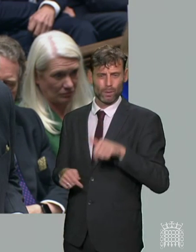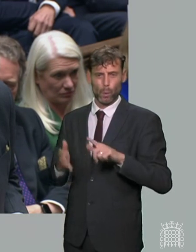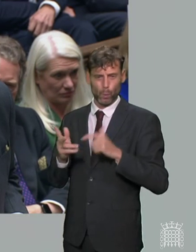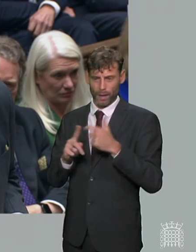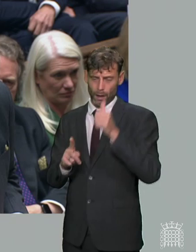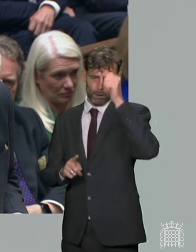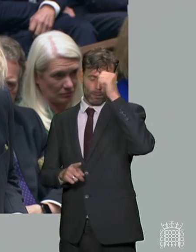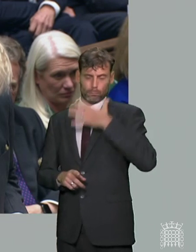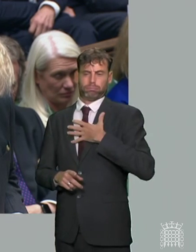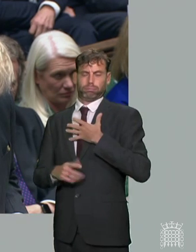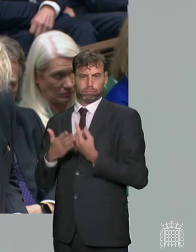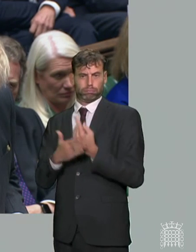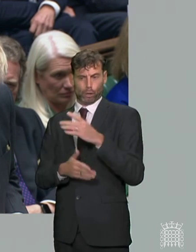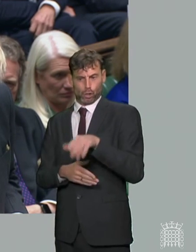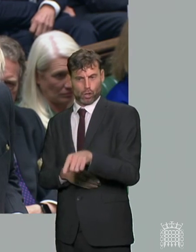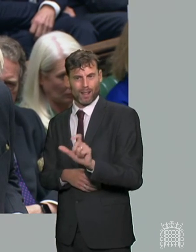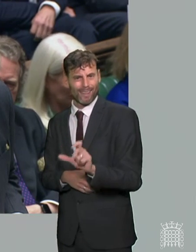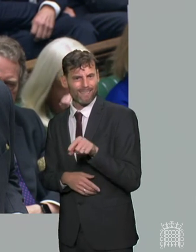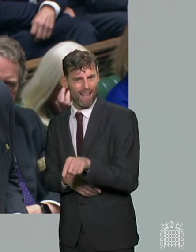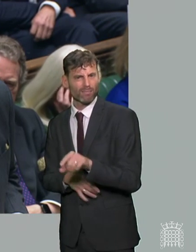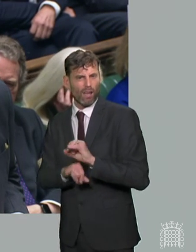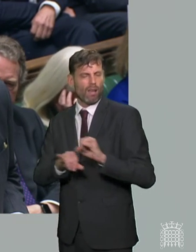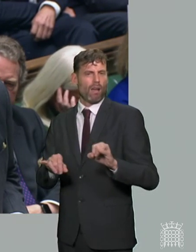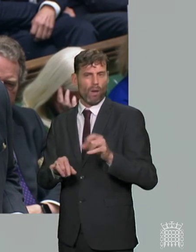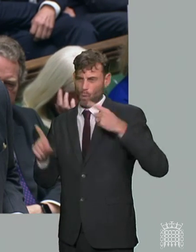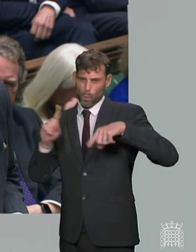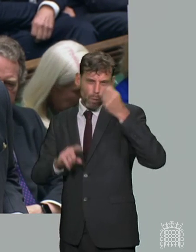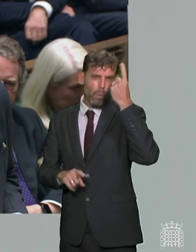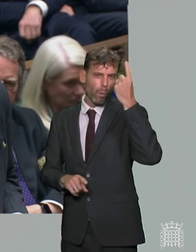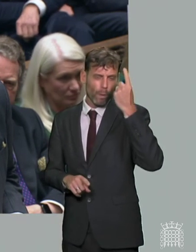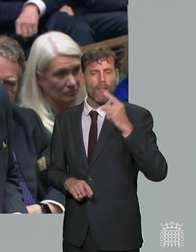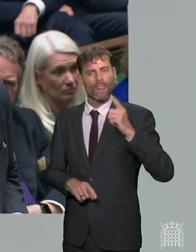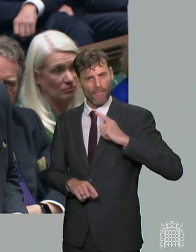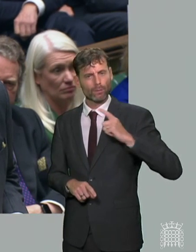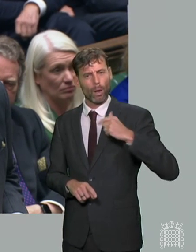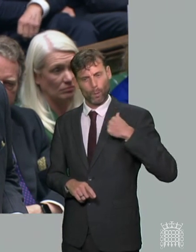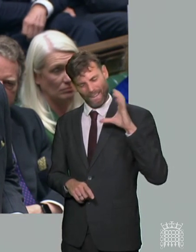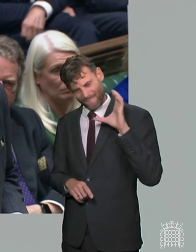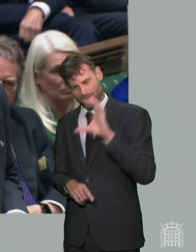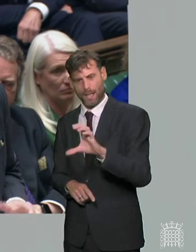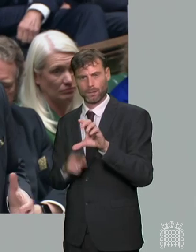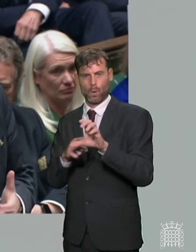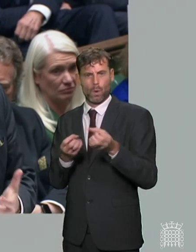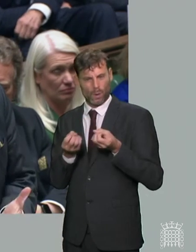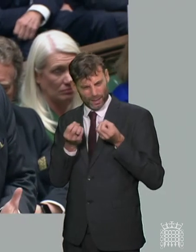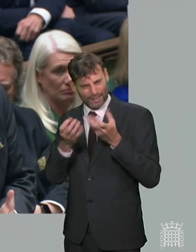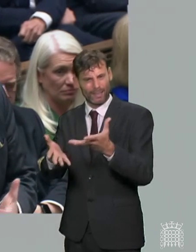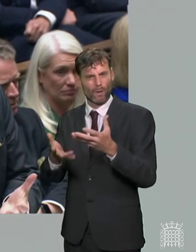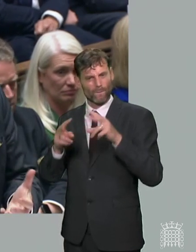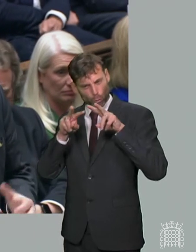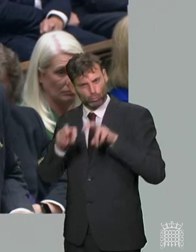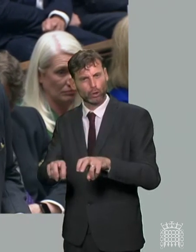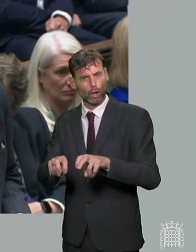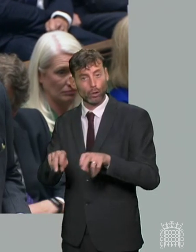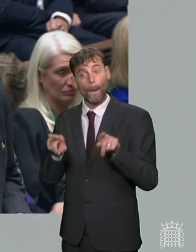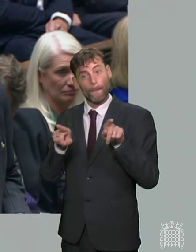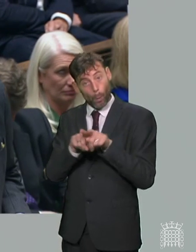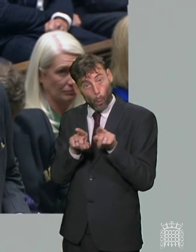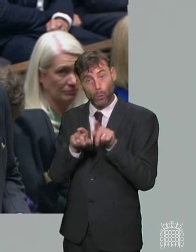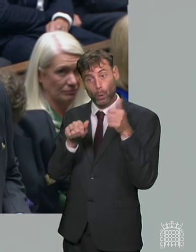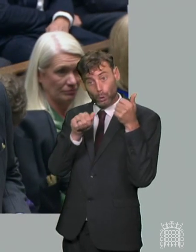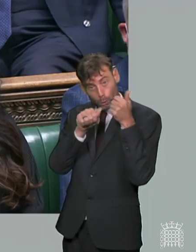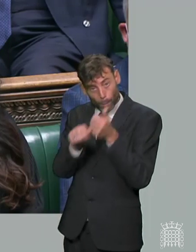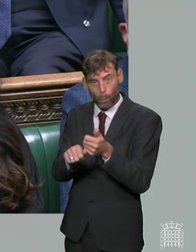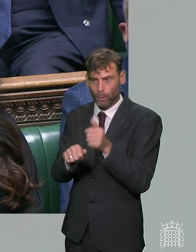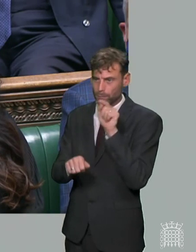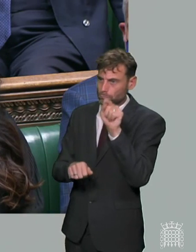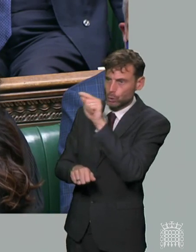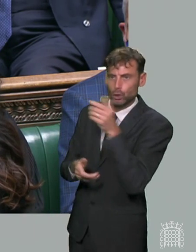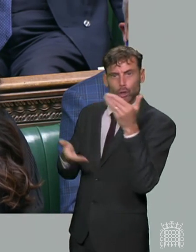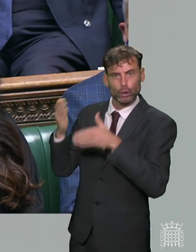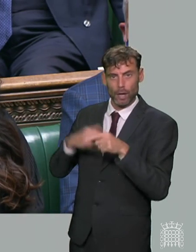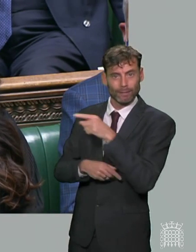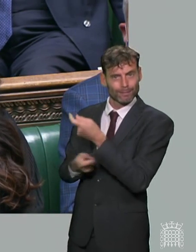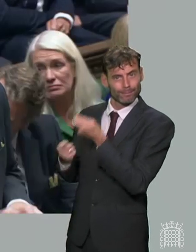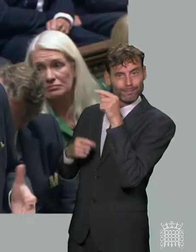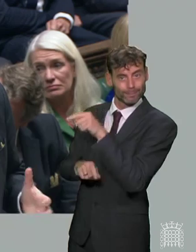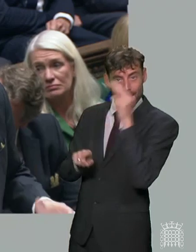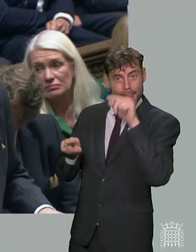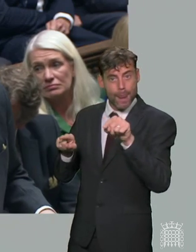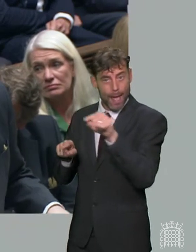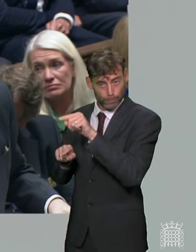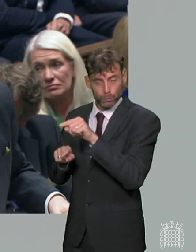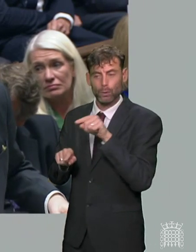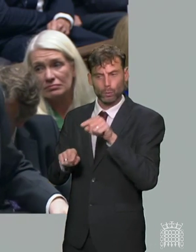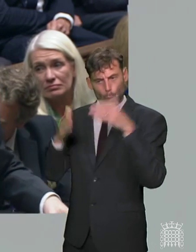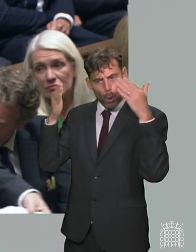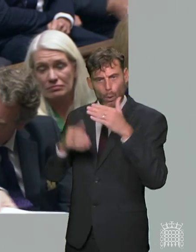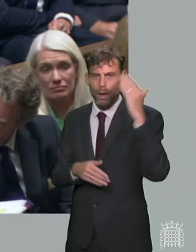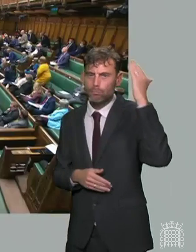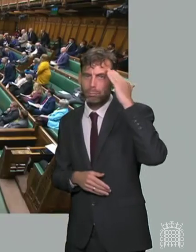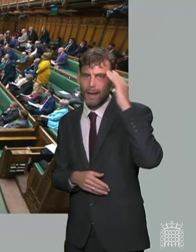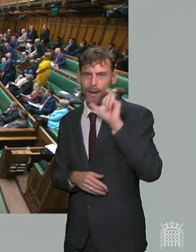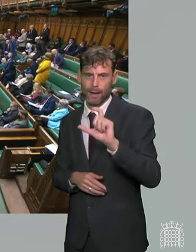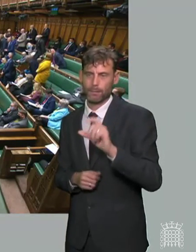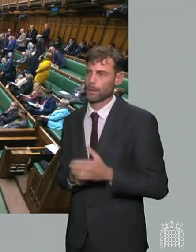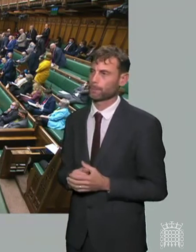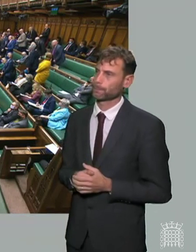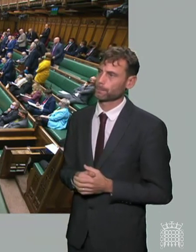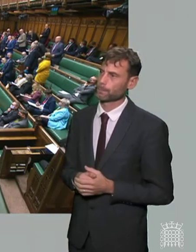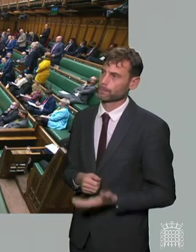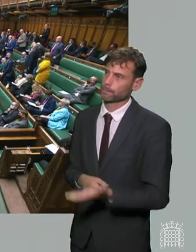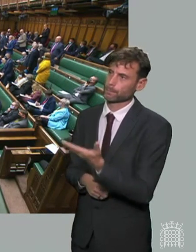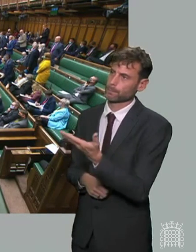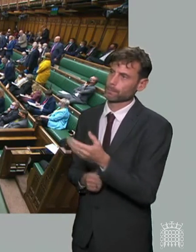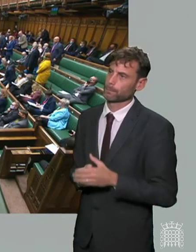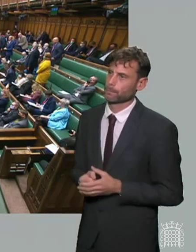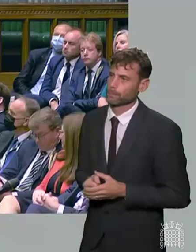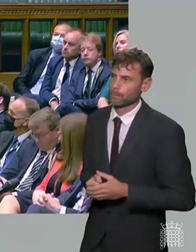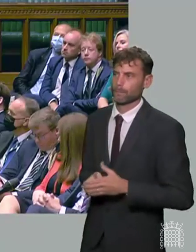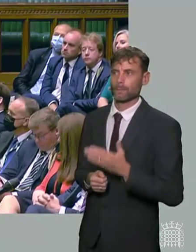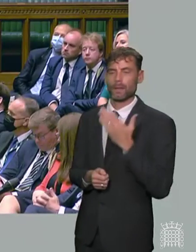Childhood cancer is particularly tragic, which is why the Government are investing huge sums in research and also in supporting some of the fantastic charities that she mentions, particularly those investigating brain cancers.